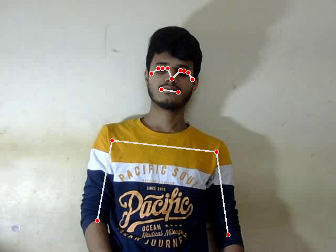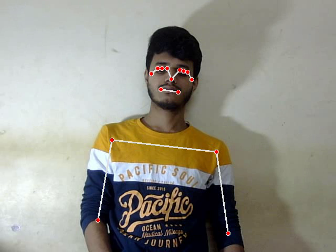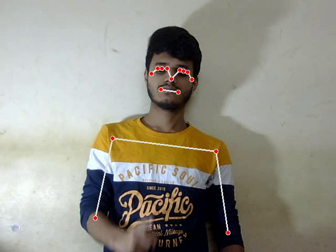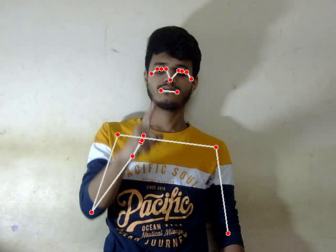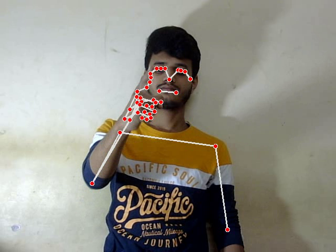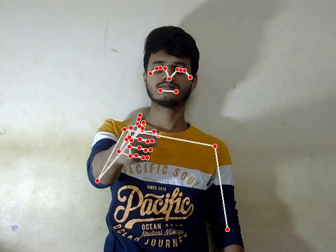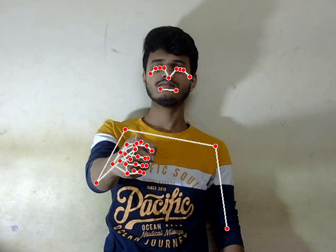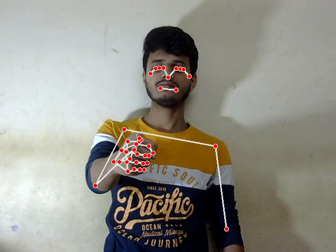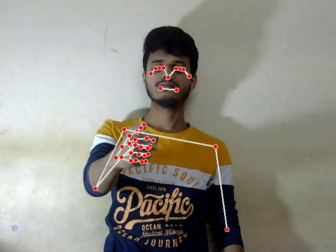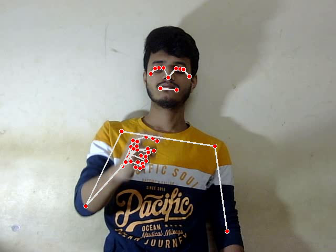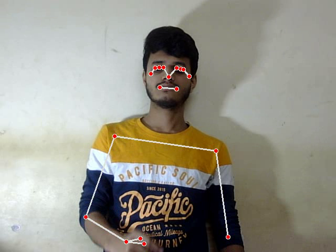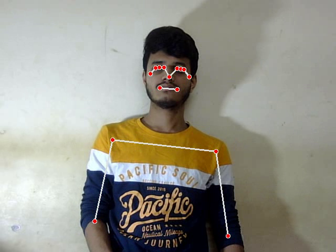you